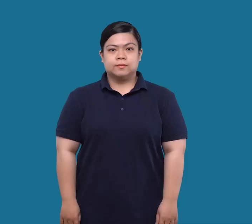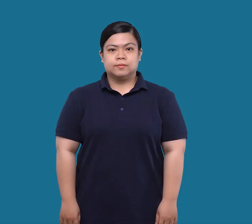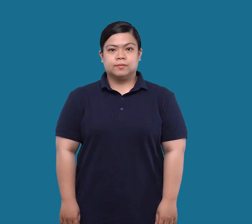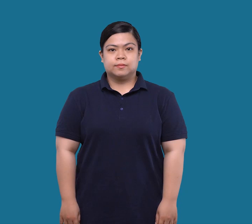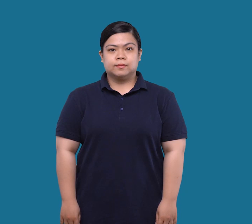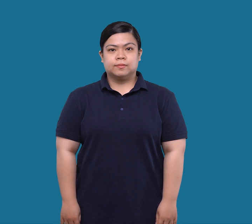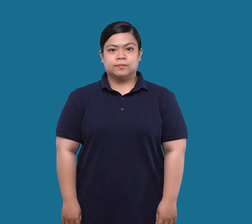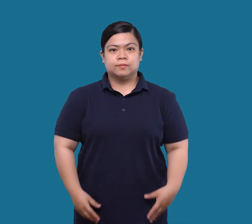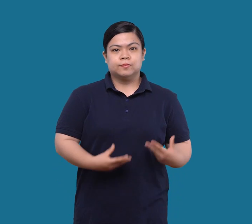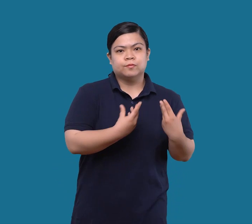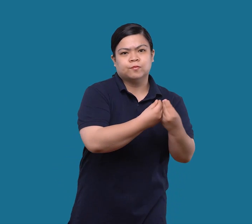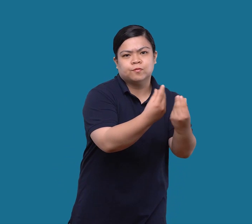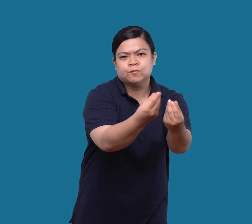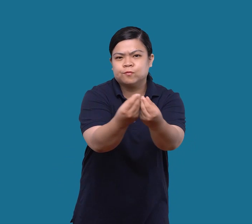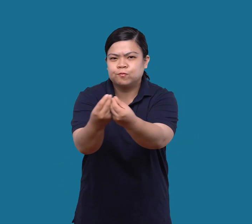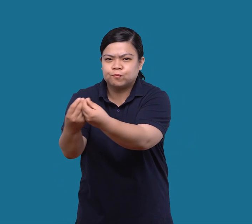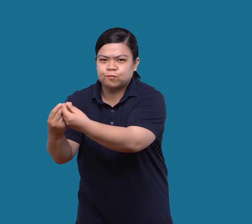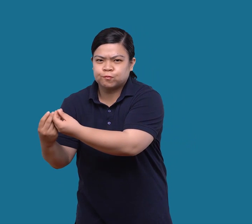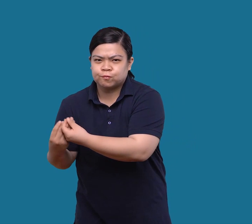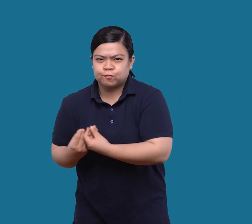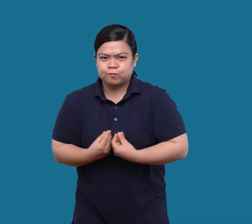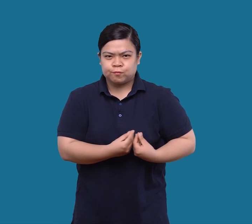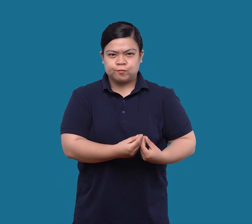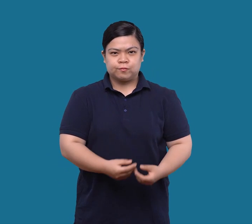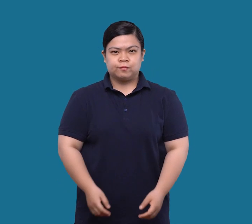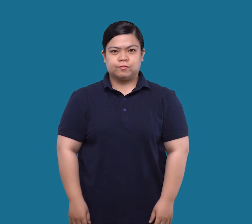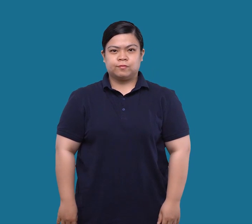quyên góp